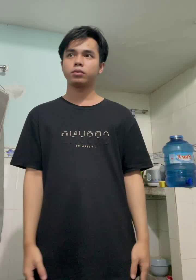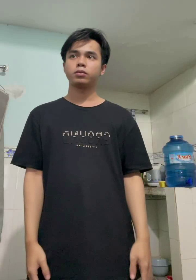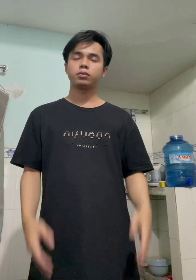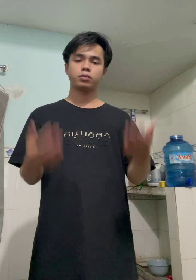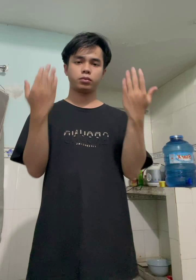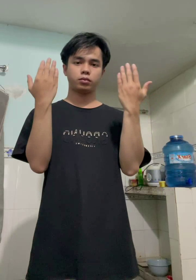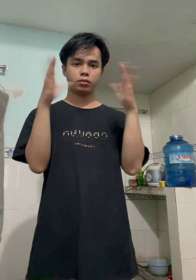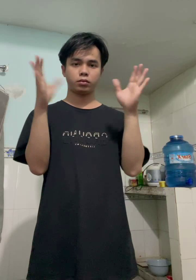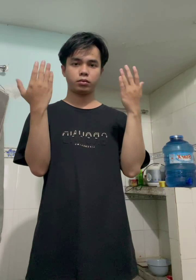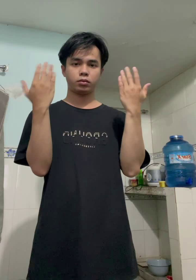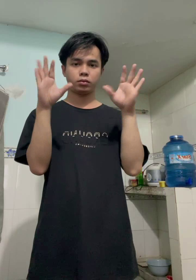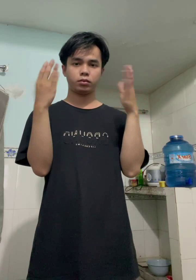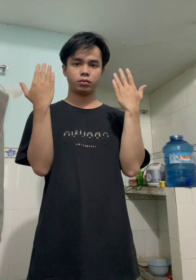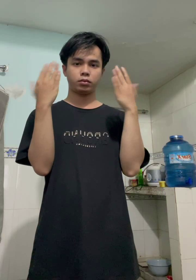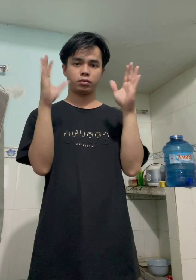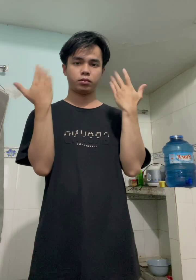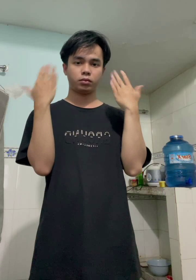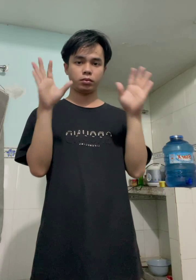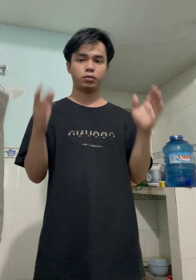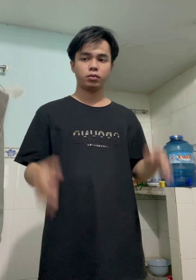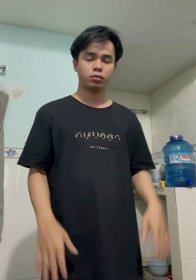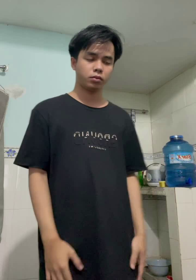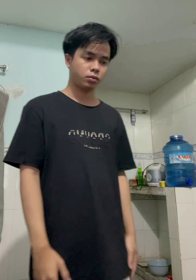vo tay